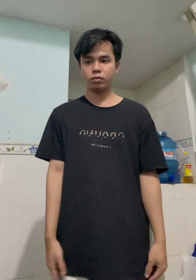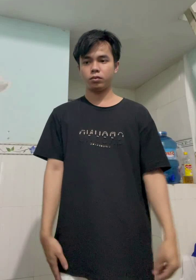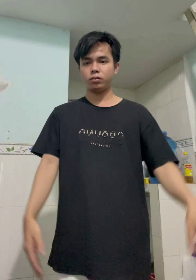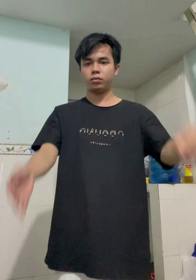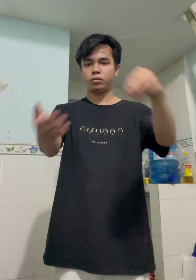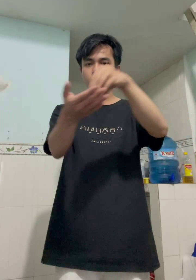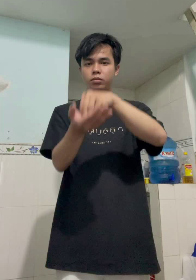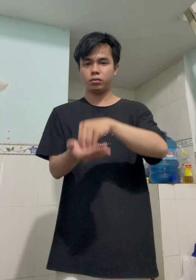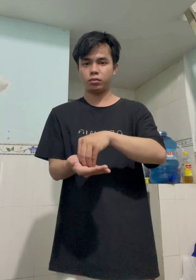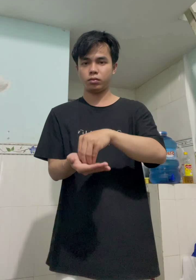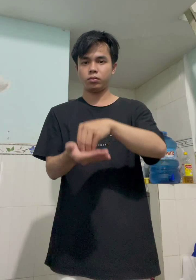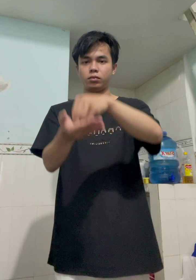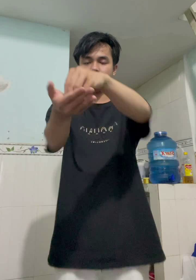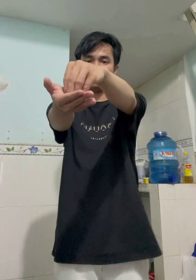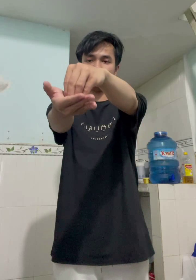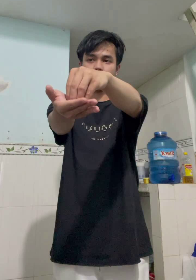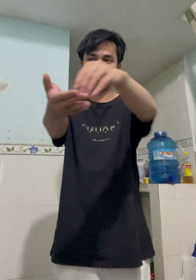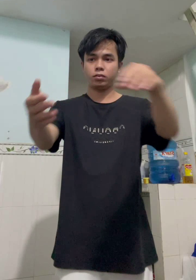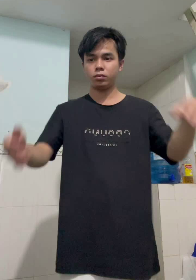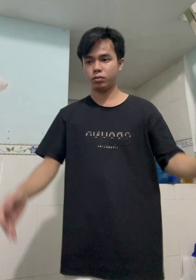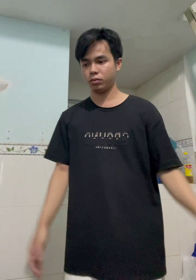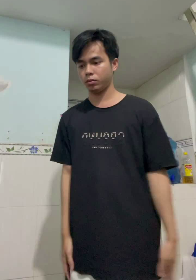san pham